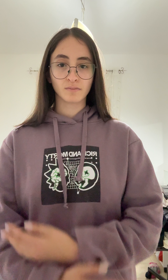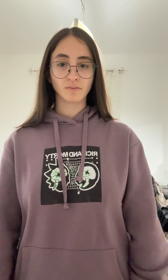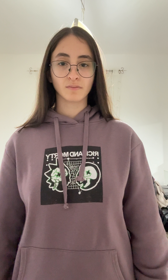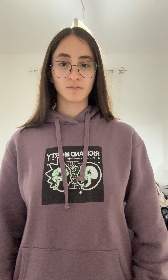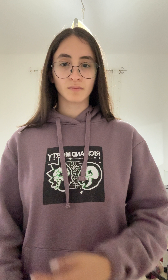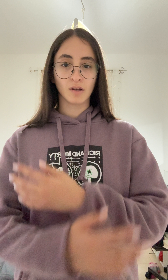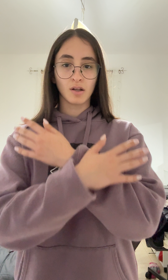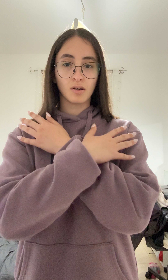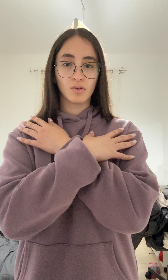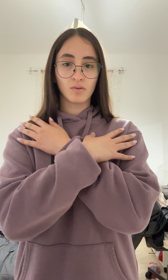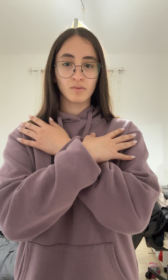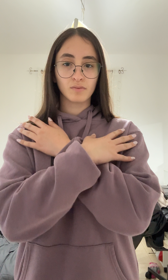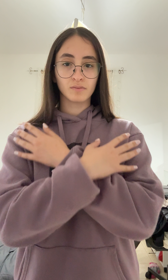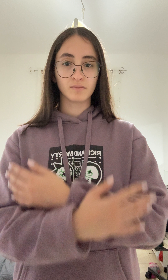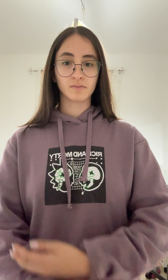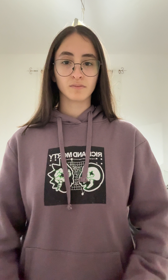לאהוב